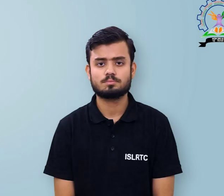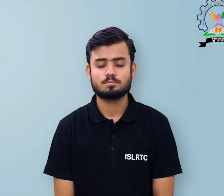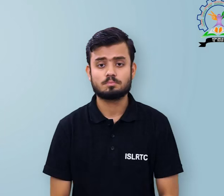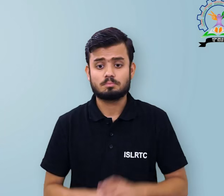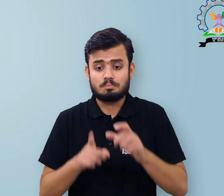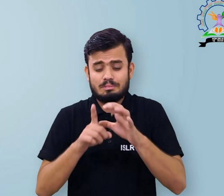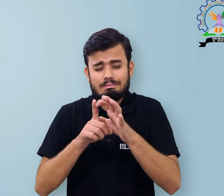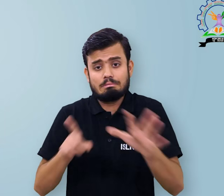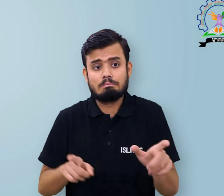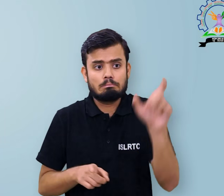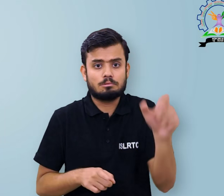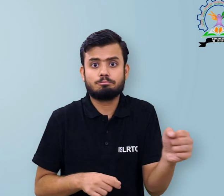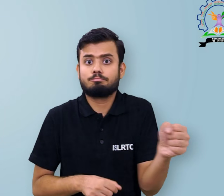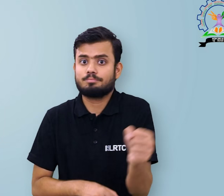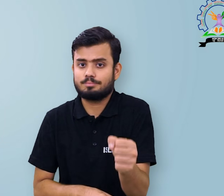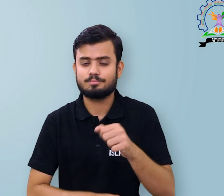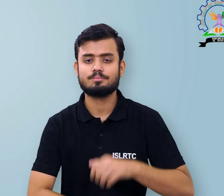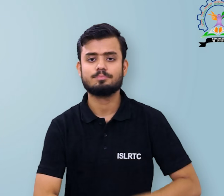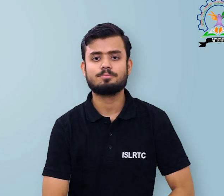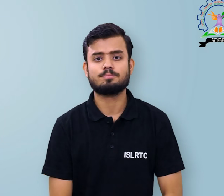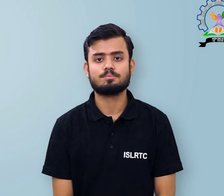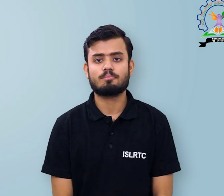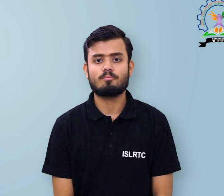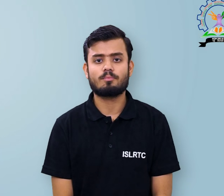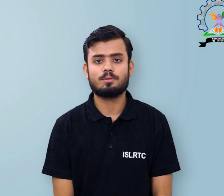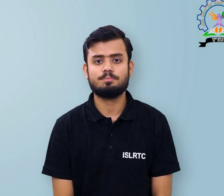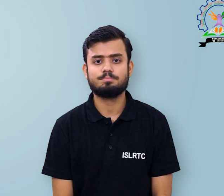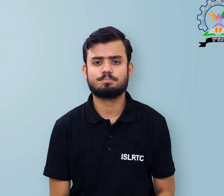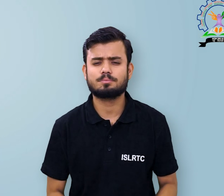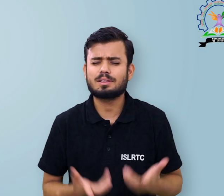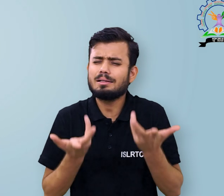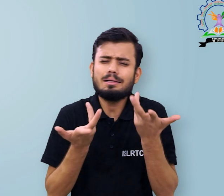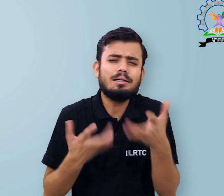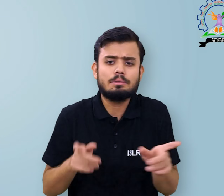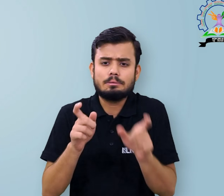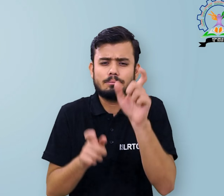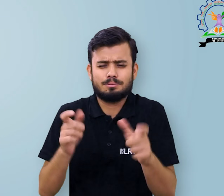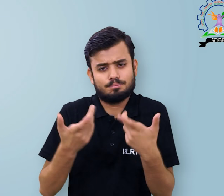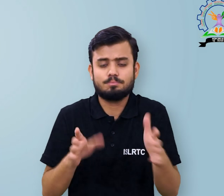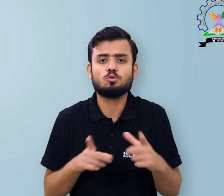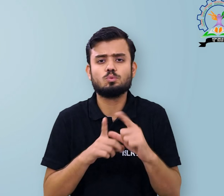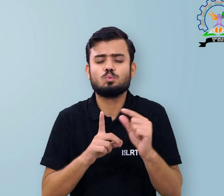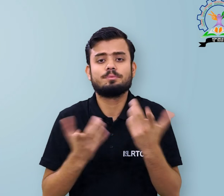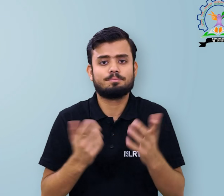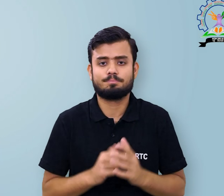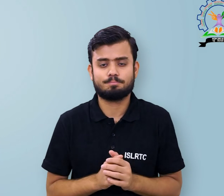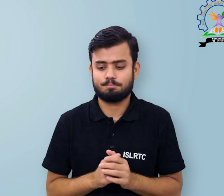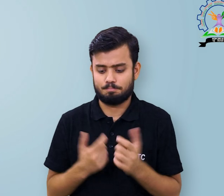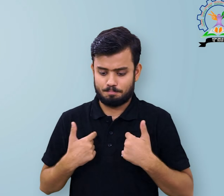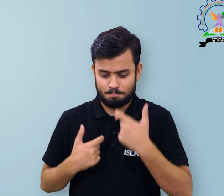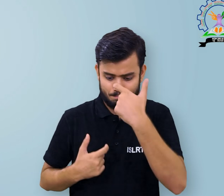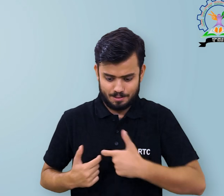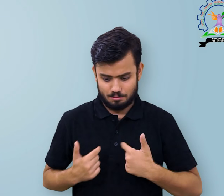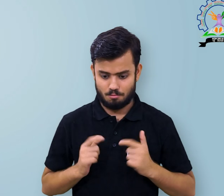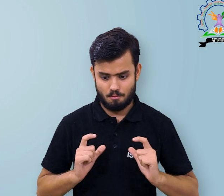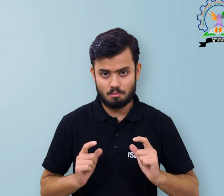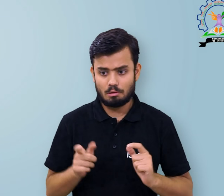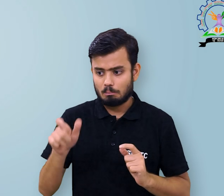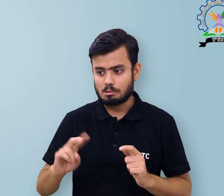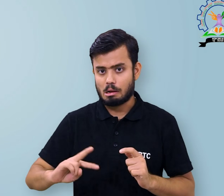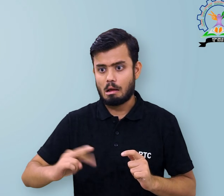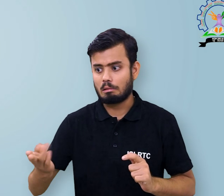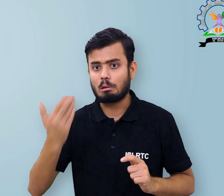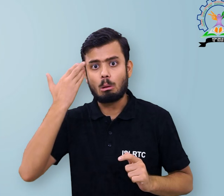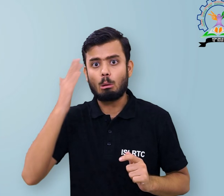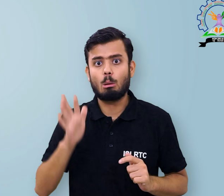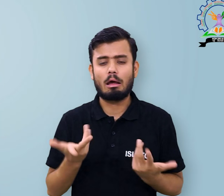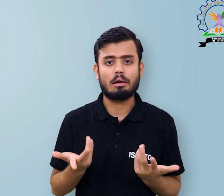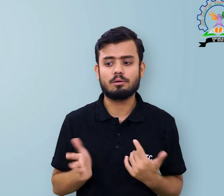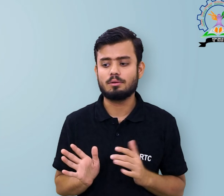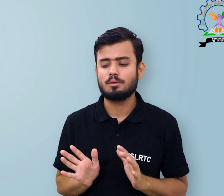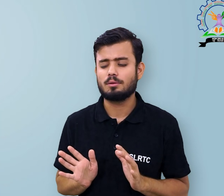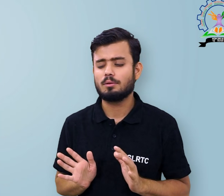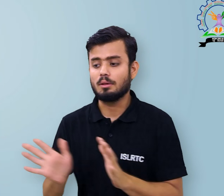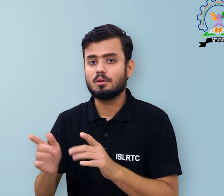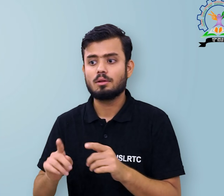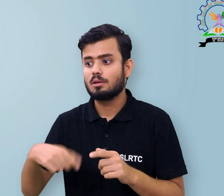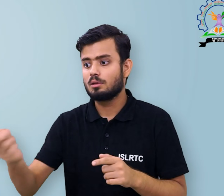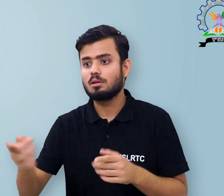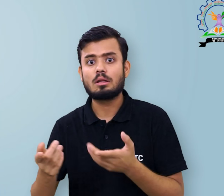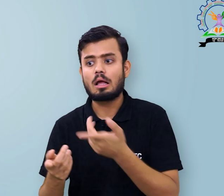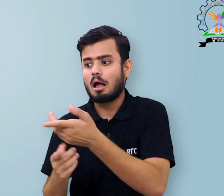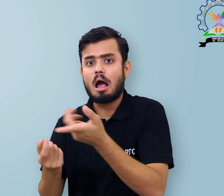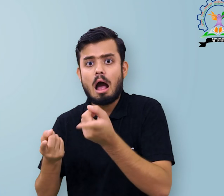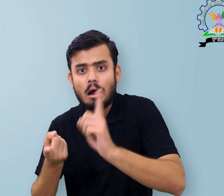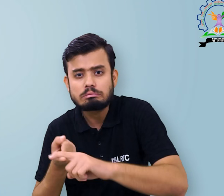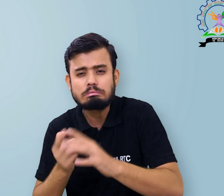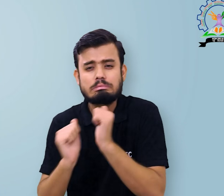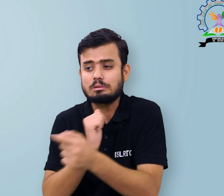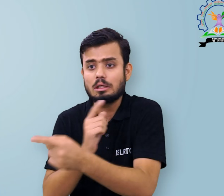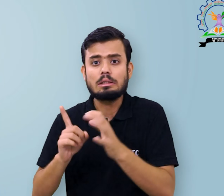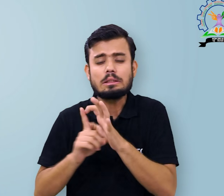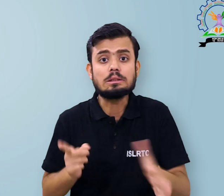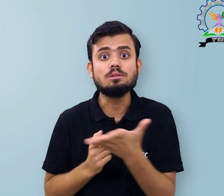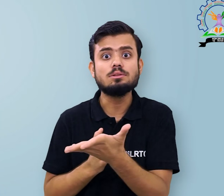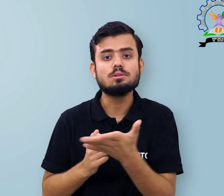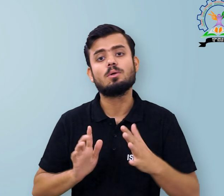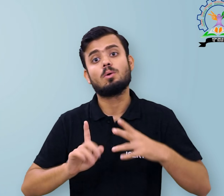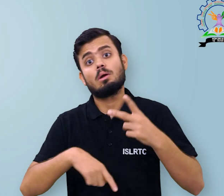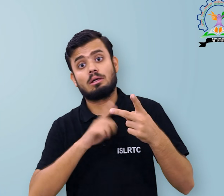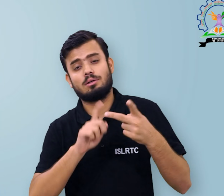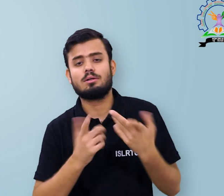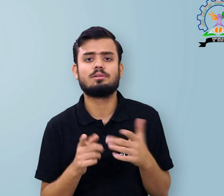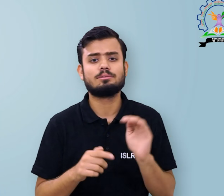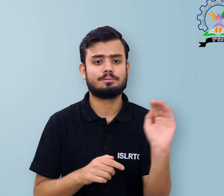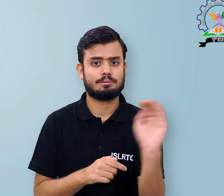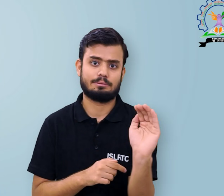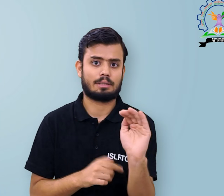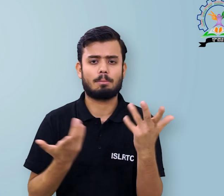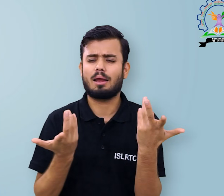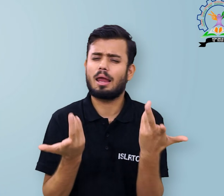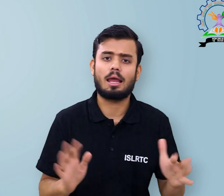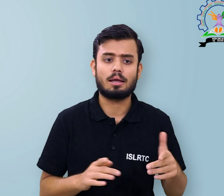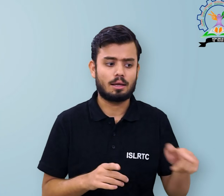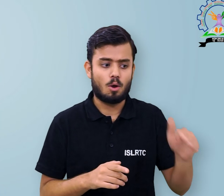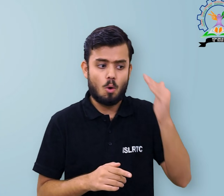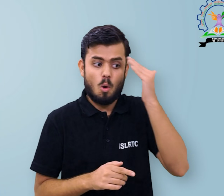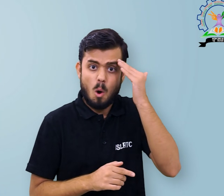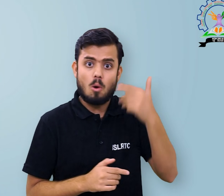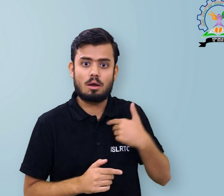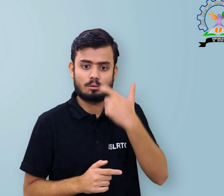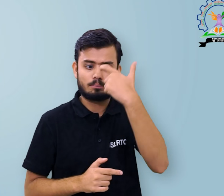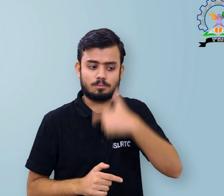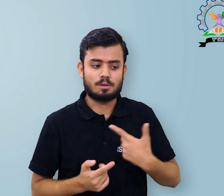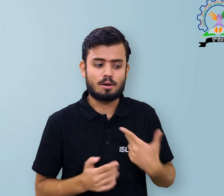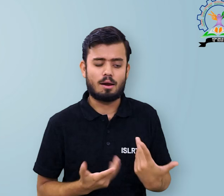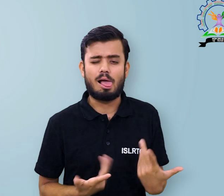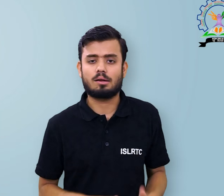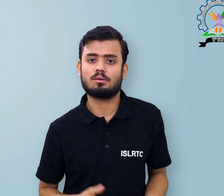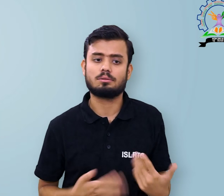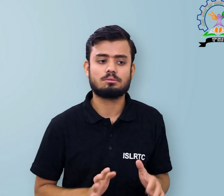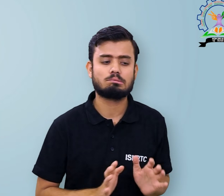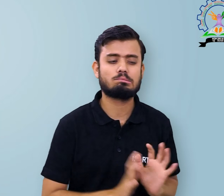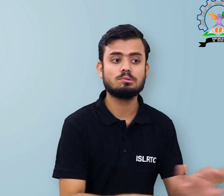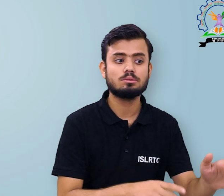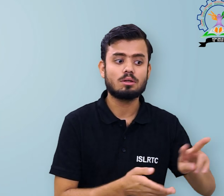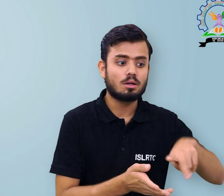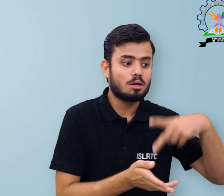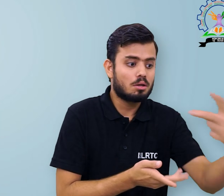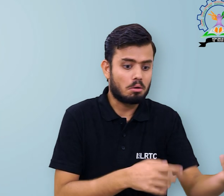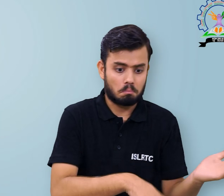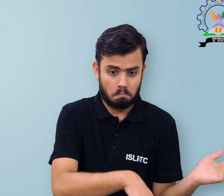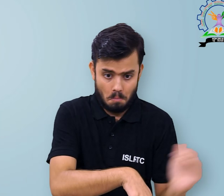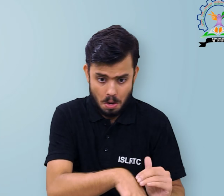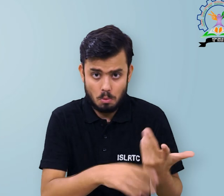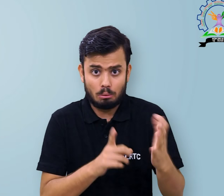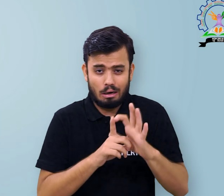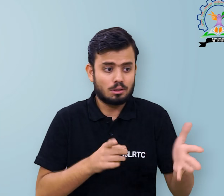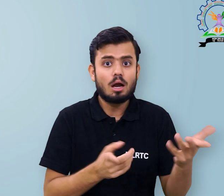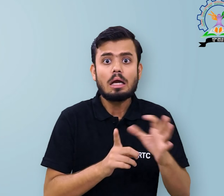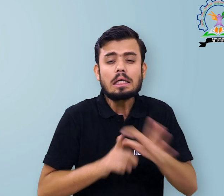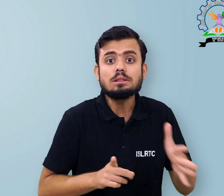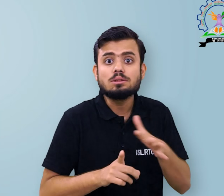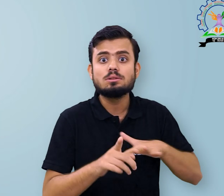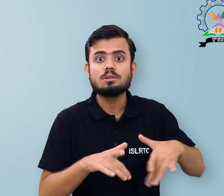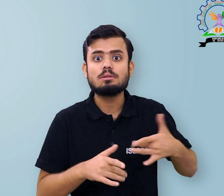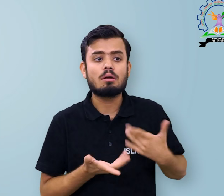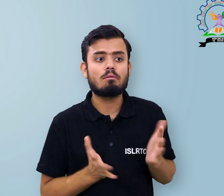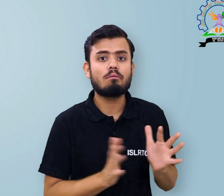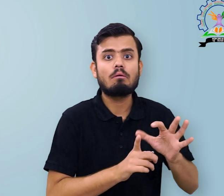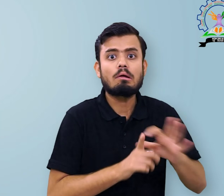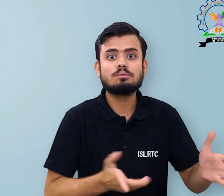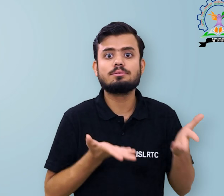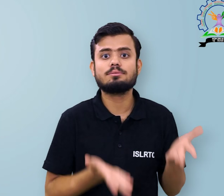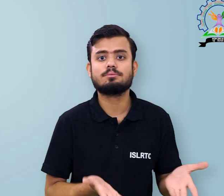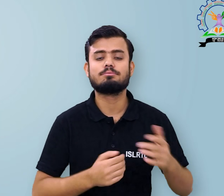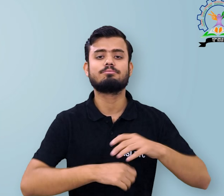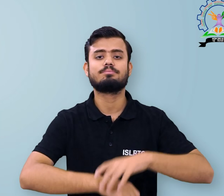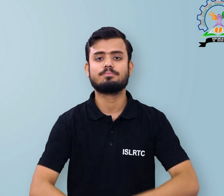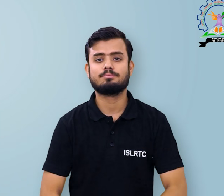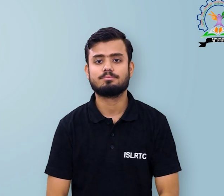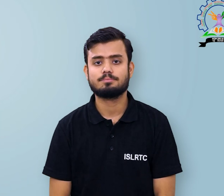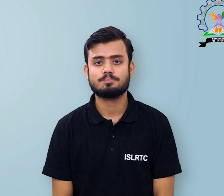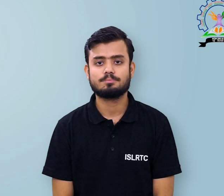Endanger To put someone or something at risk or in danger.